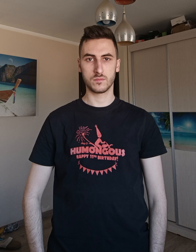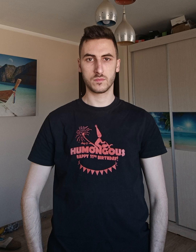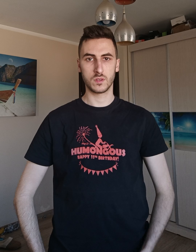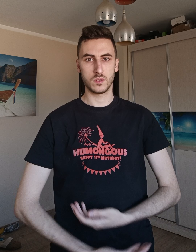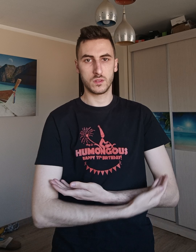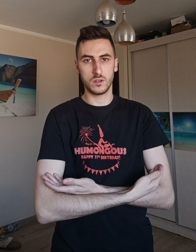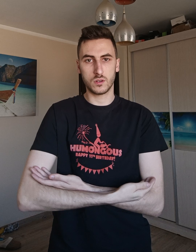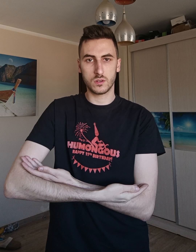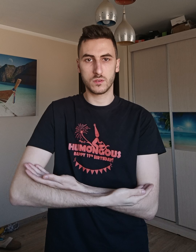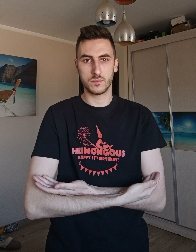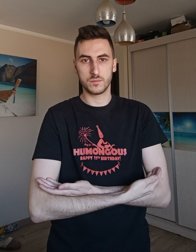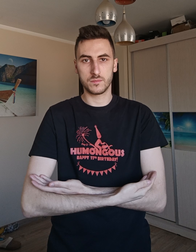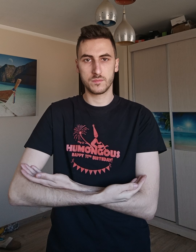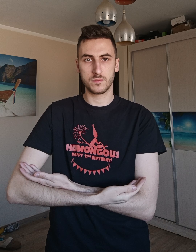תינוק